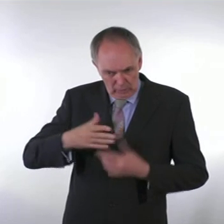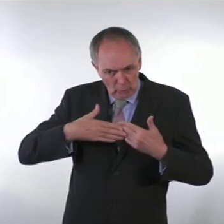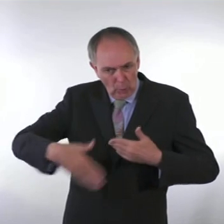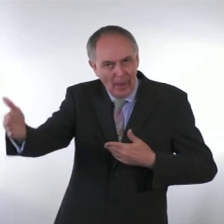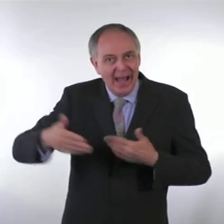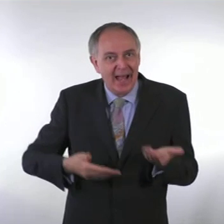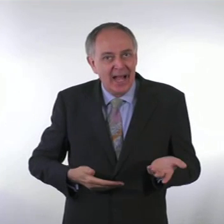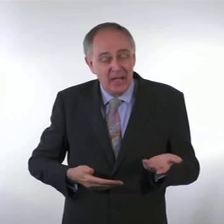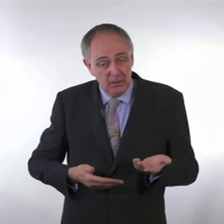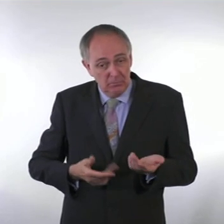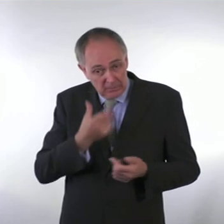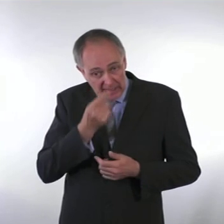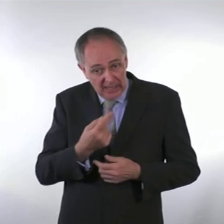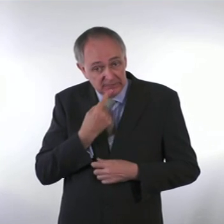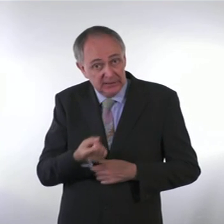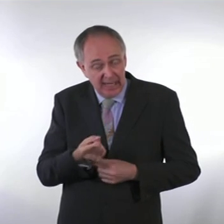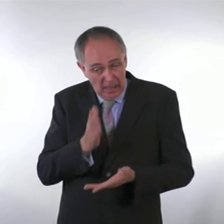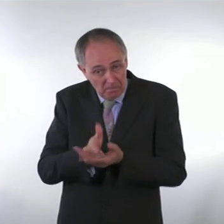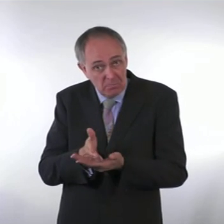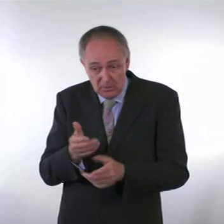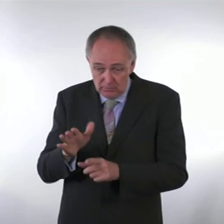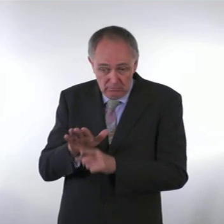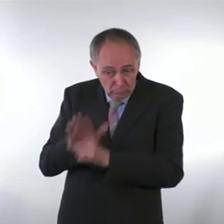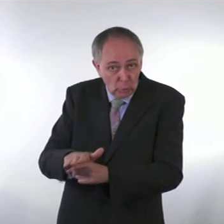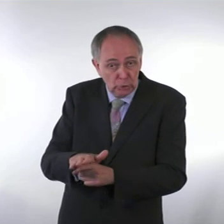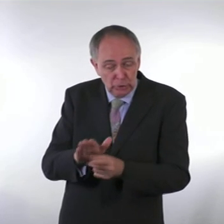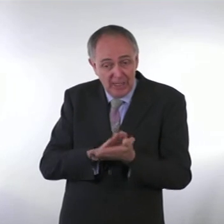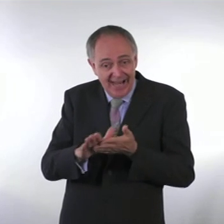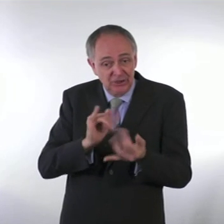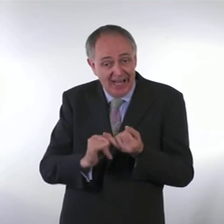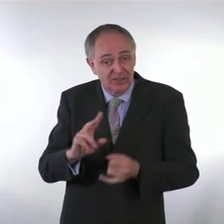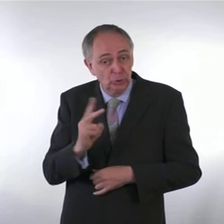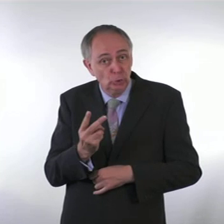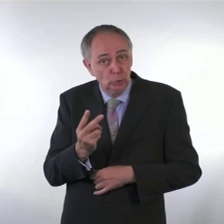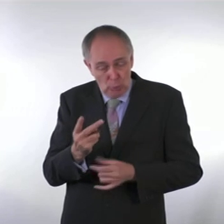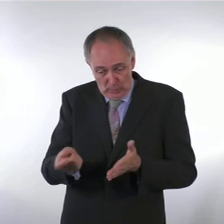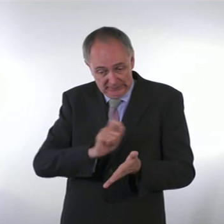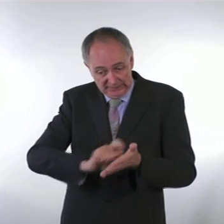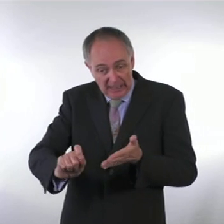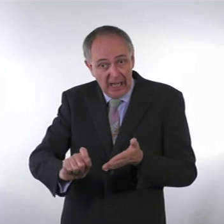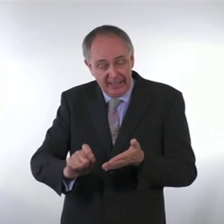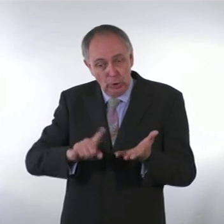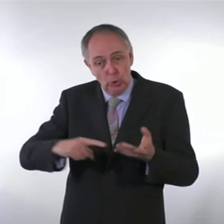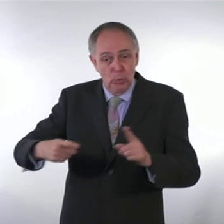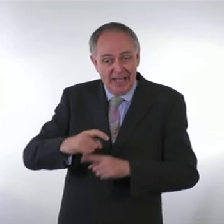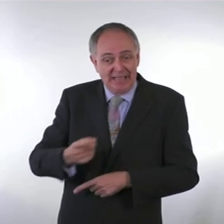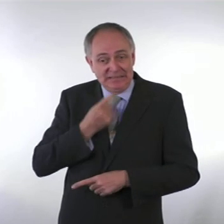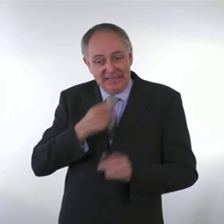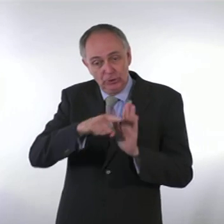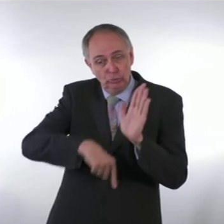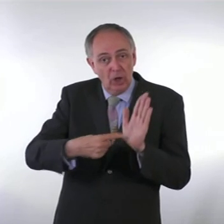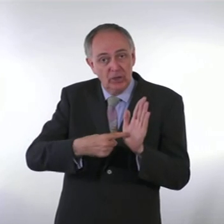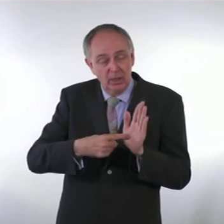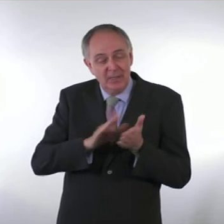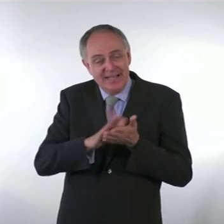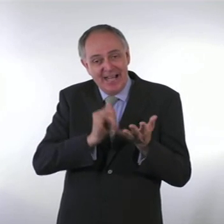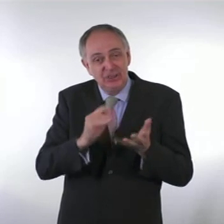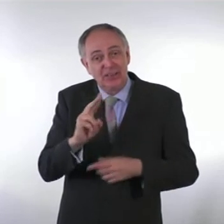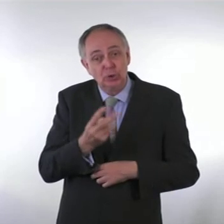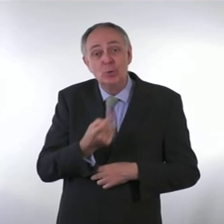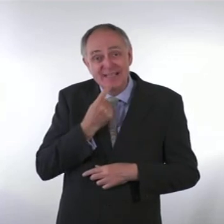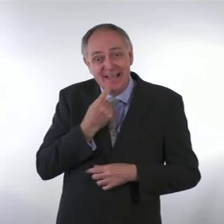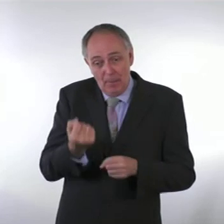Will he reassure me that he will press for HS2 to sign the UK steel charter, and that steel for HS2 will be made in Britain?